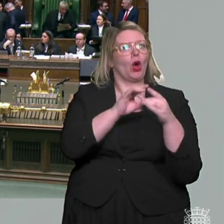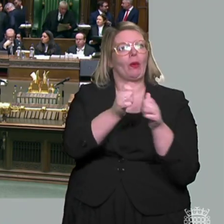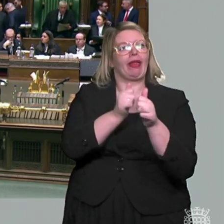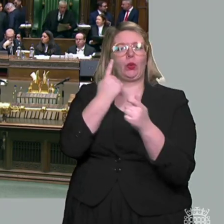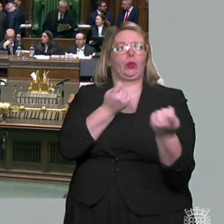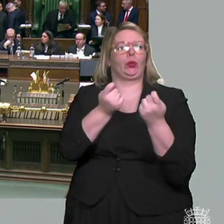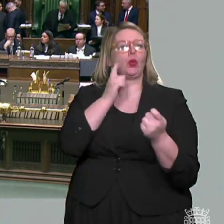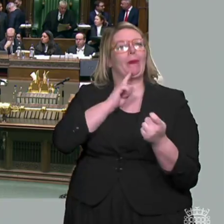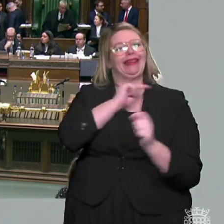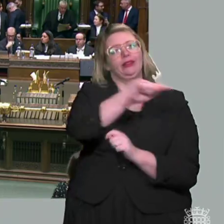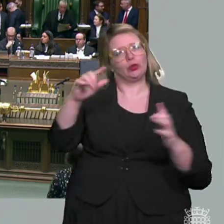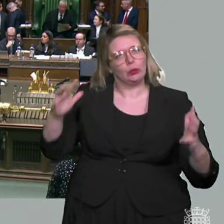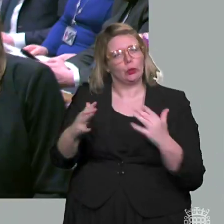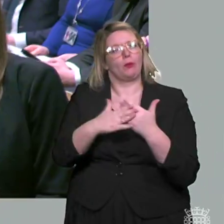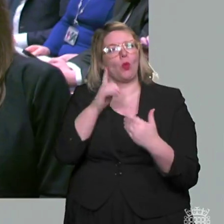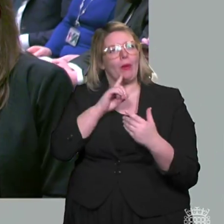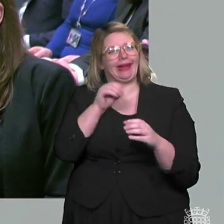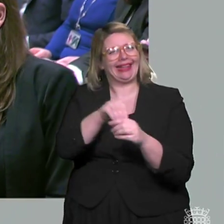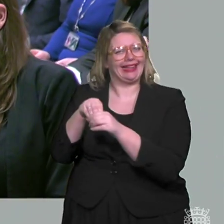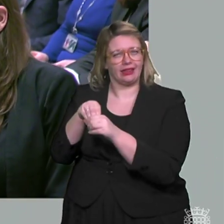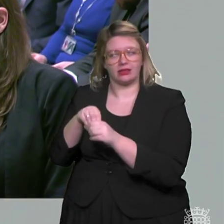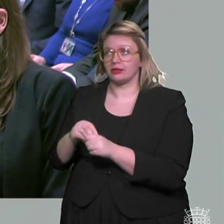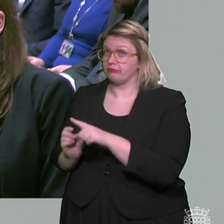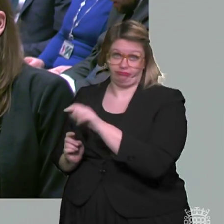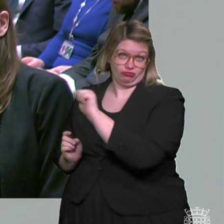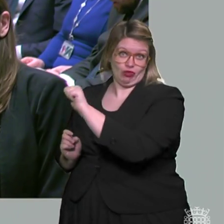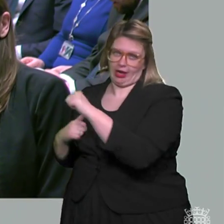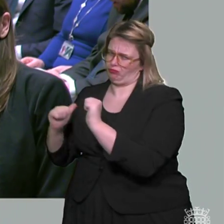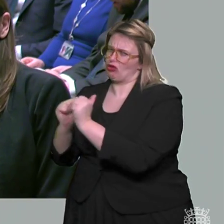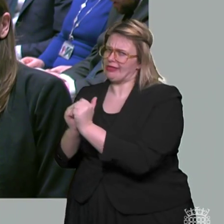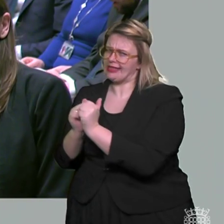I absolutely agree, and I believe that the event yesterday went very well.